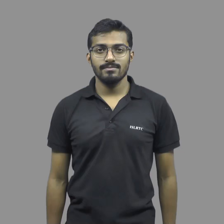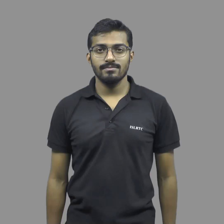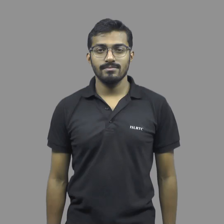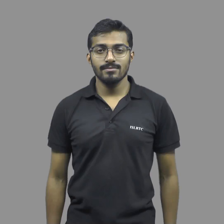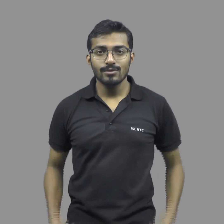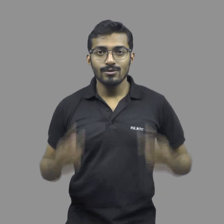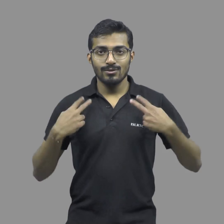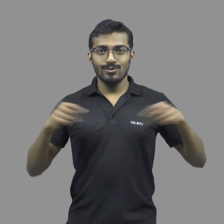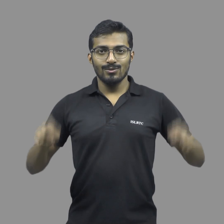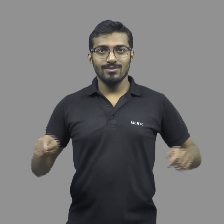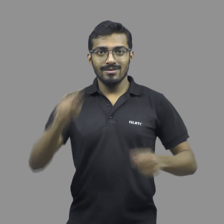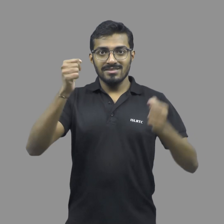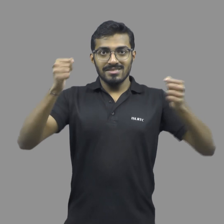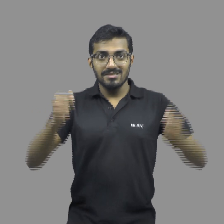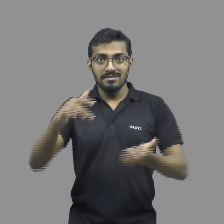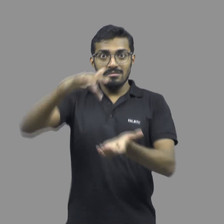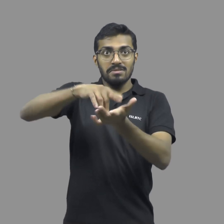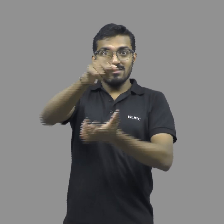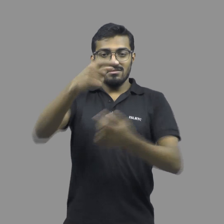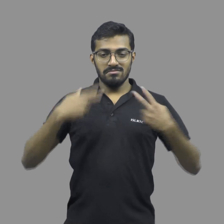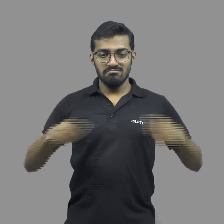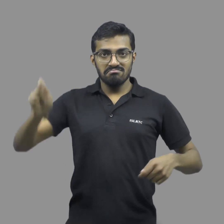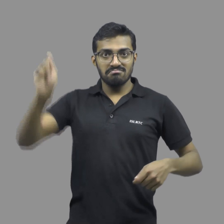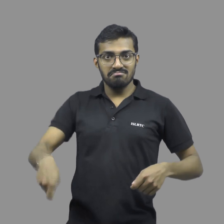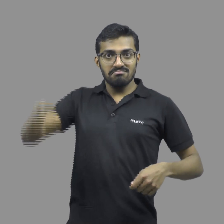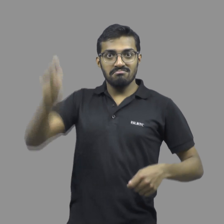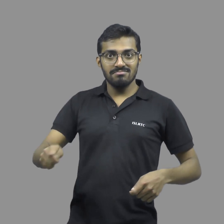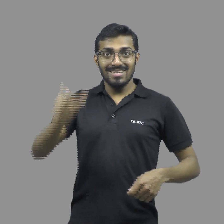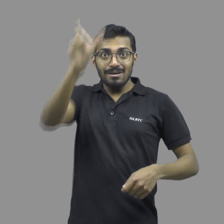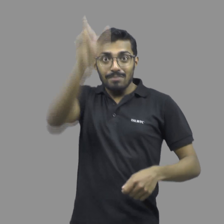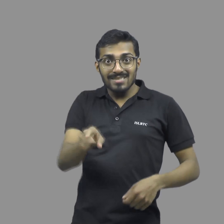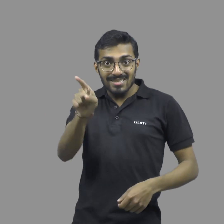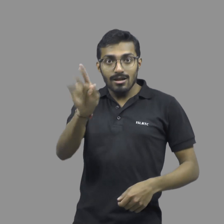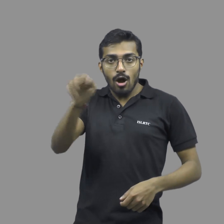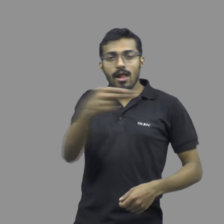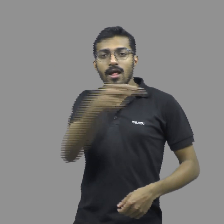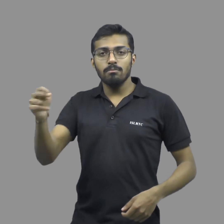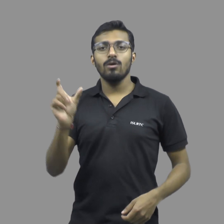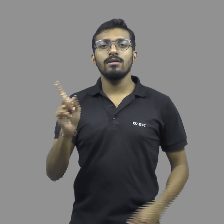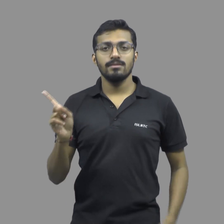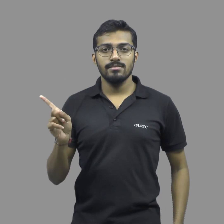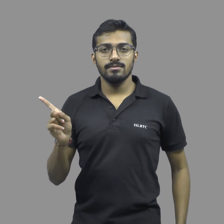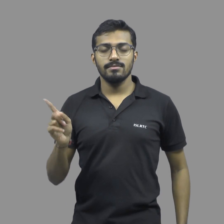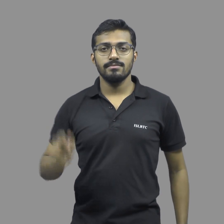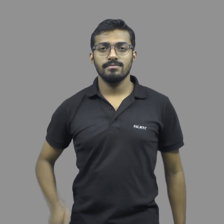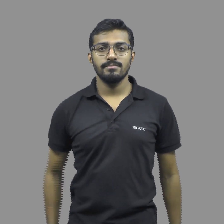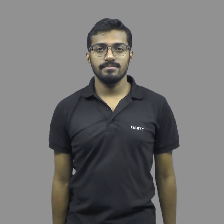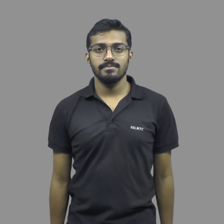Judge